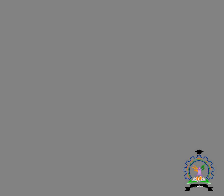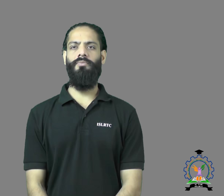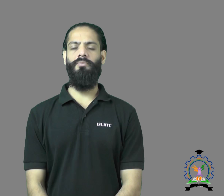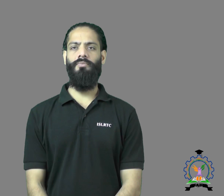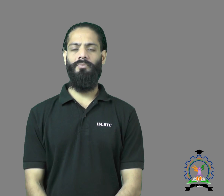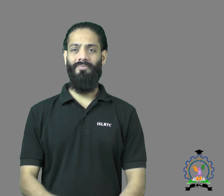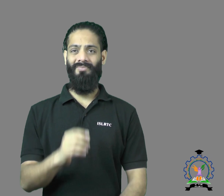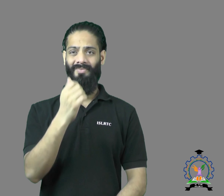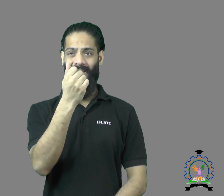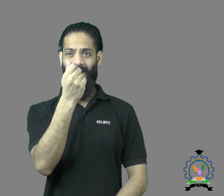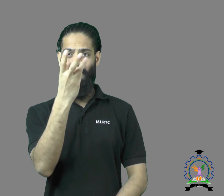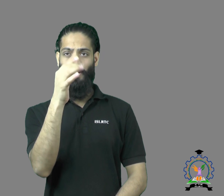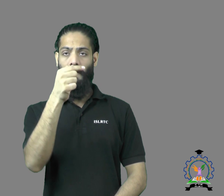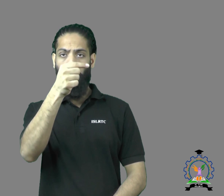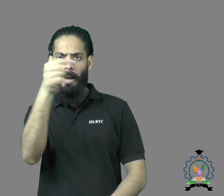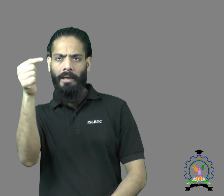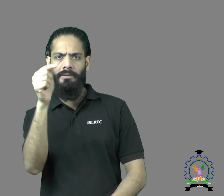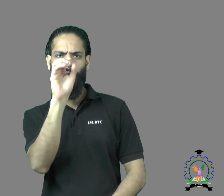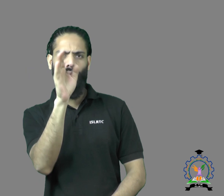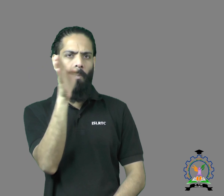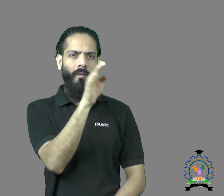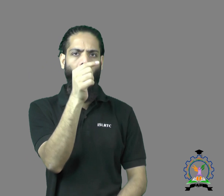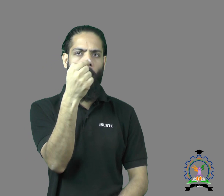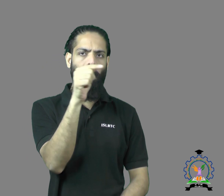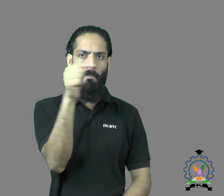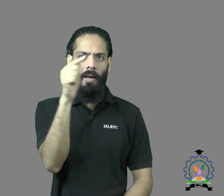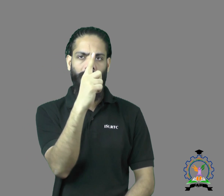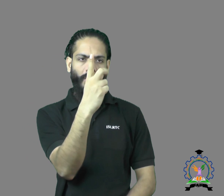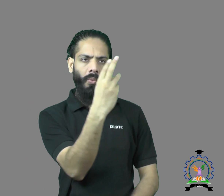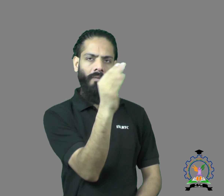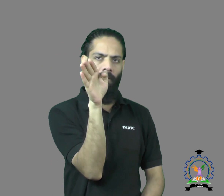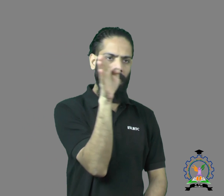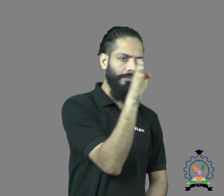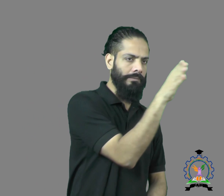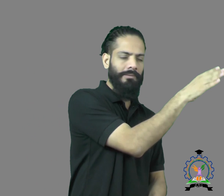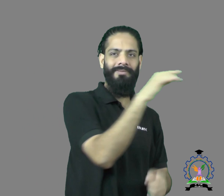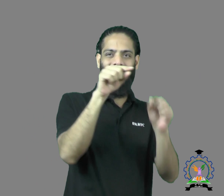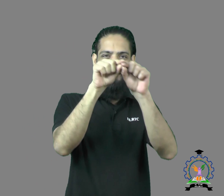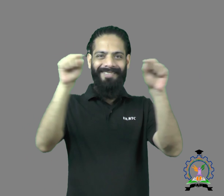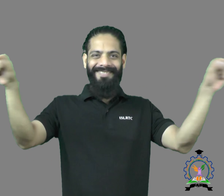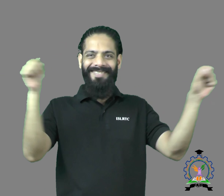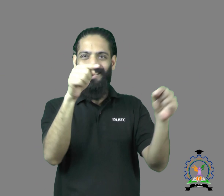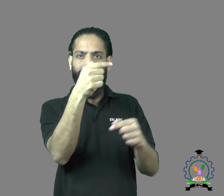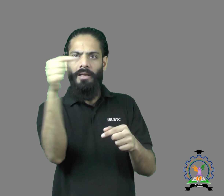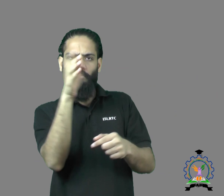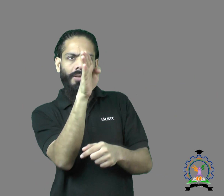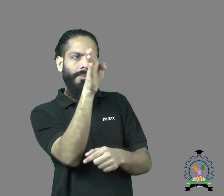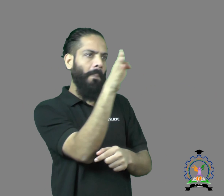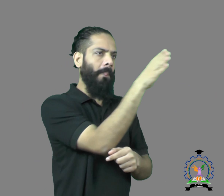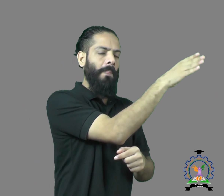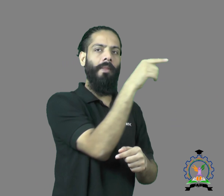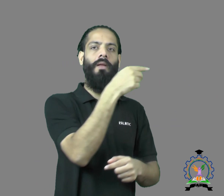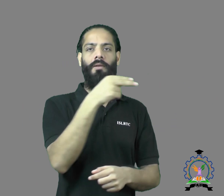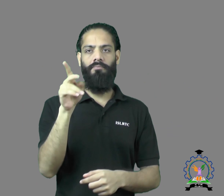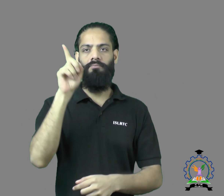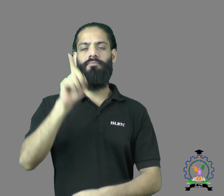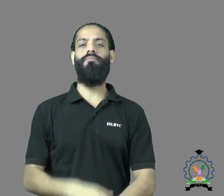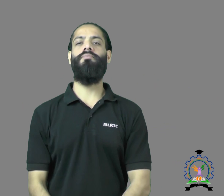Negative Integers